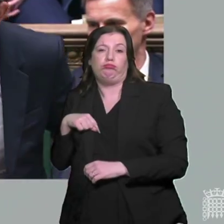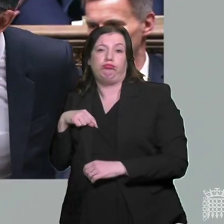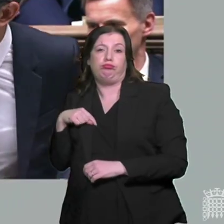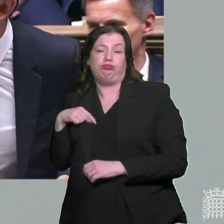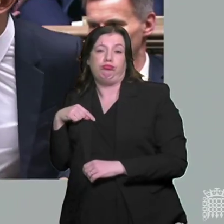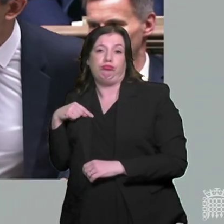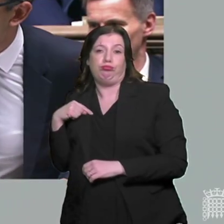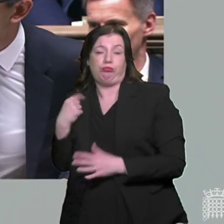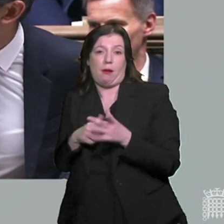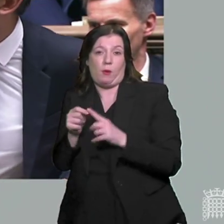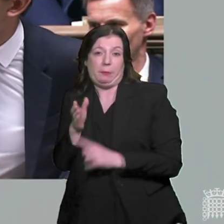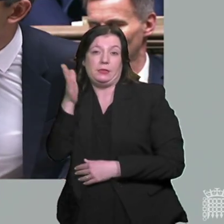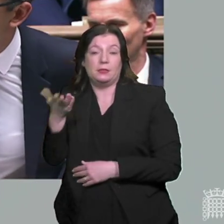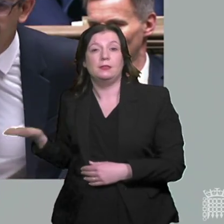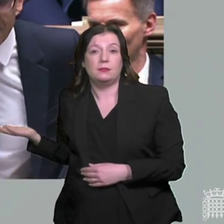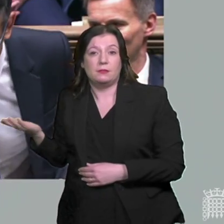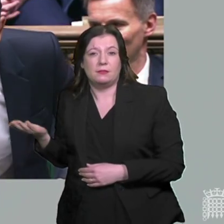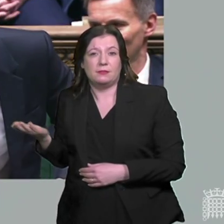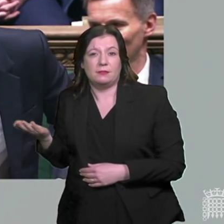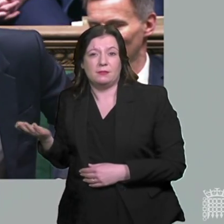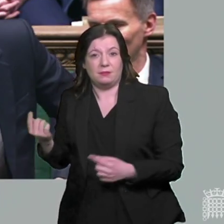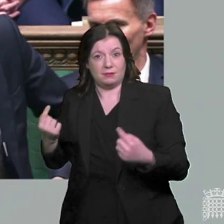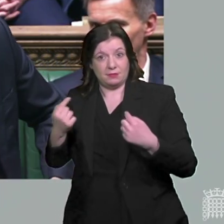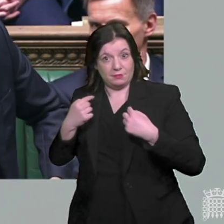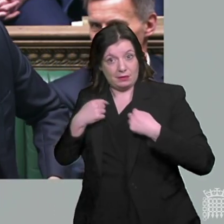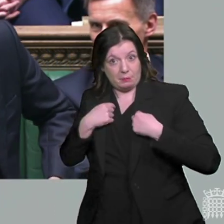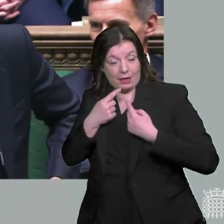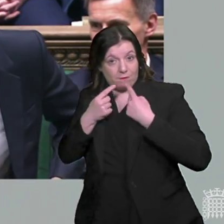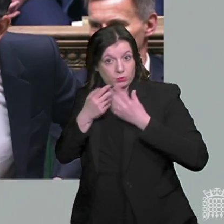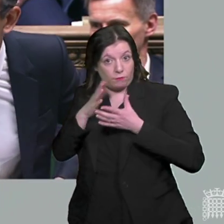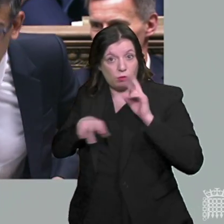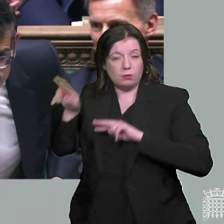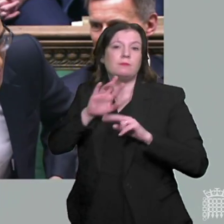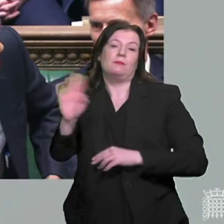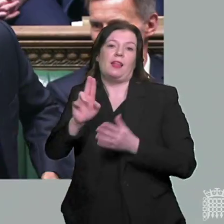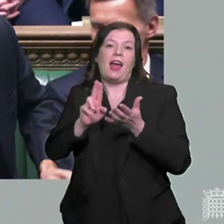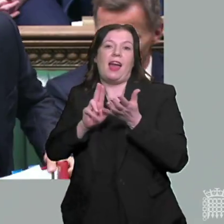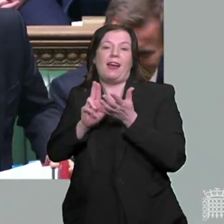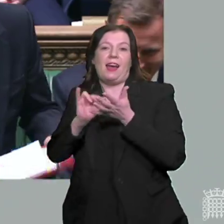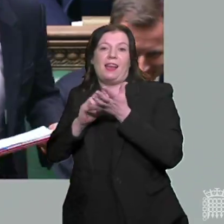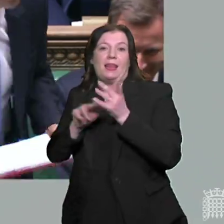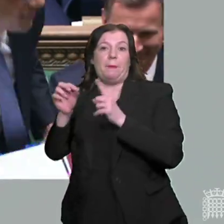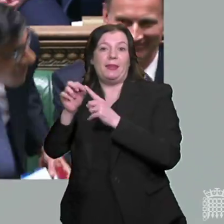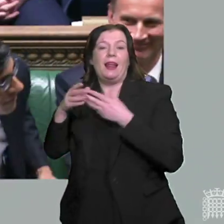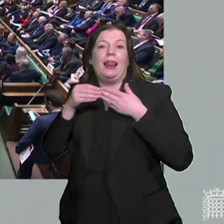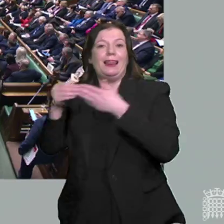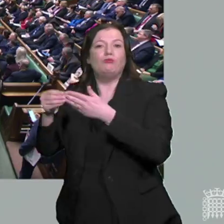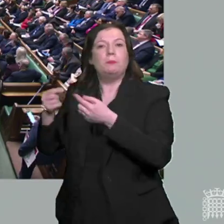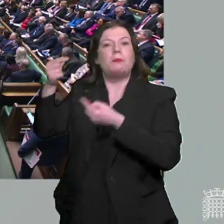That is not even my assessment—it is what we learned in the SNP’s leadership debate last week.